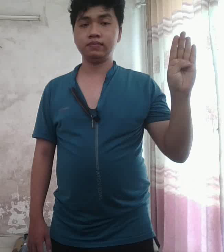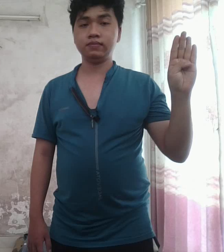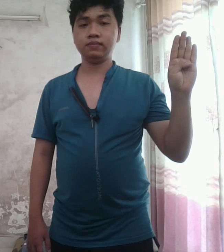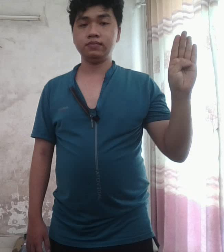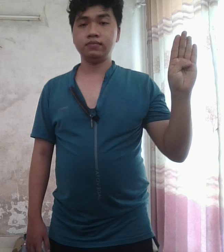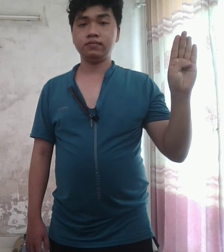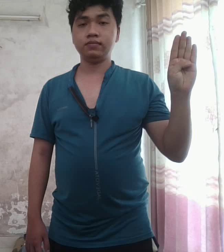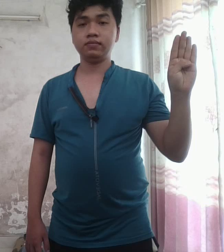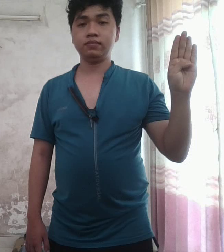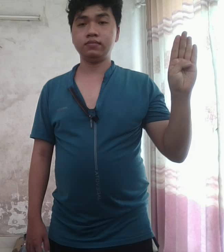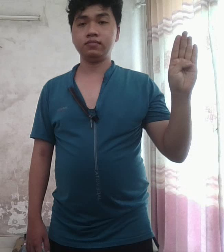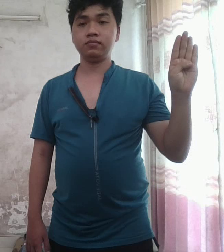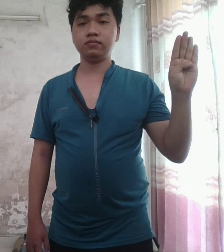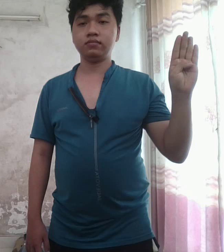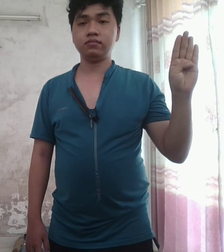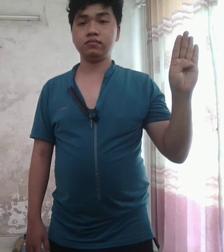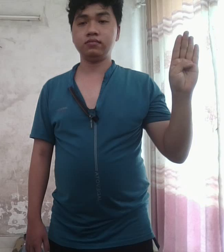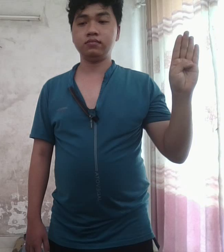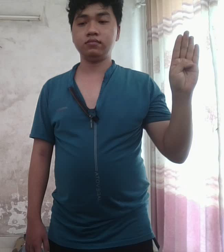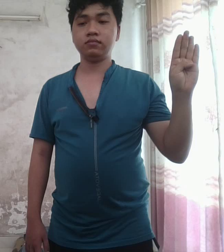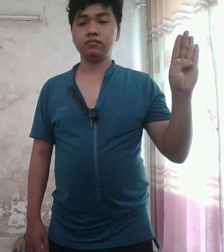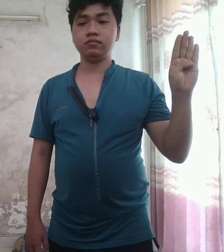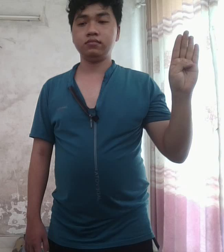b